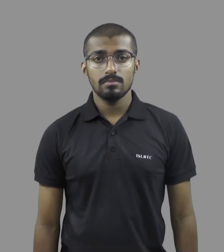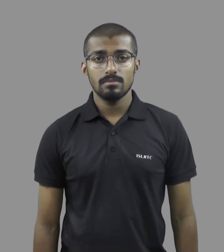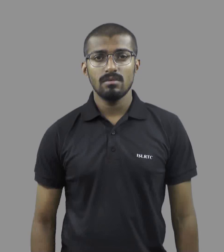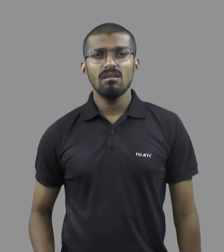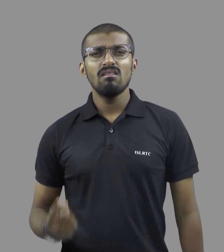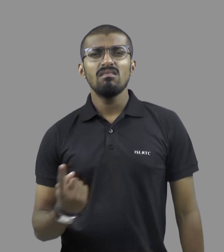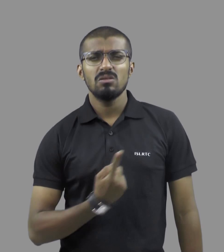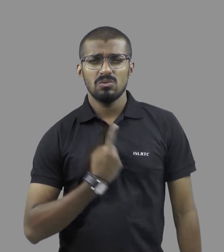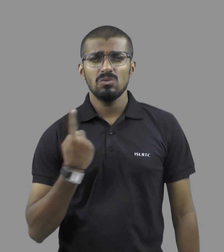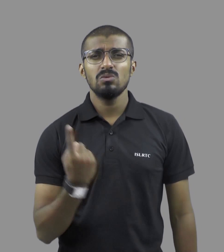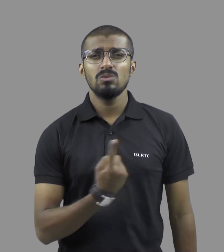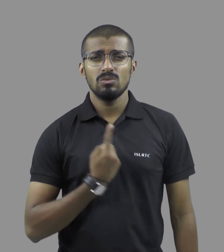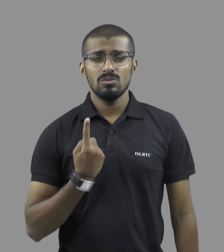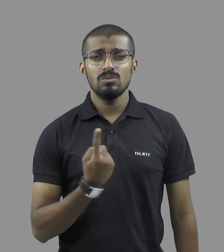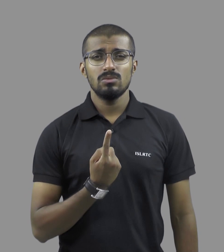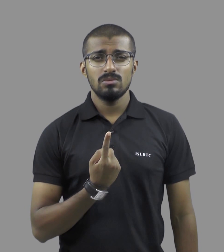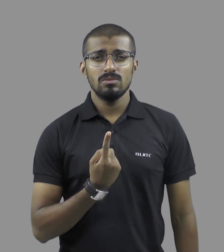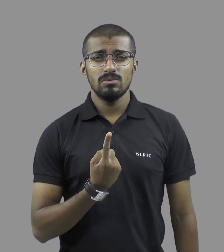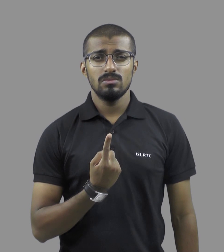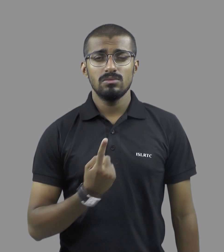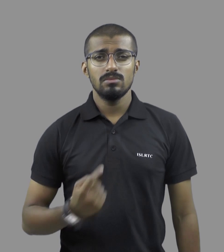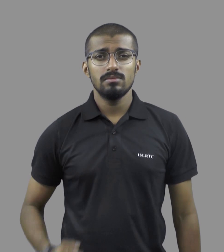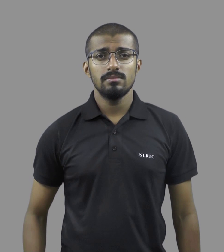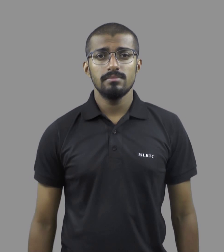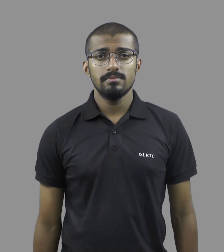Lonely Isolated Alone